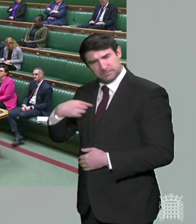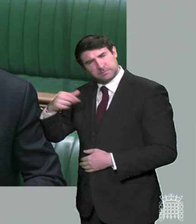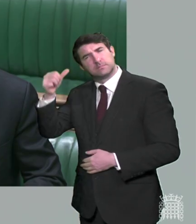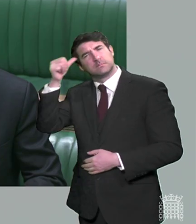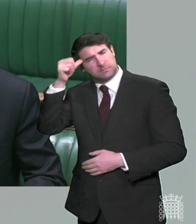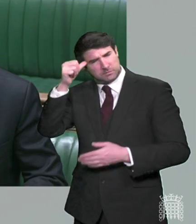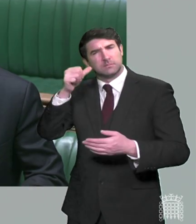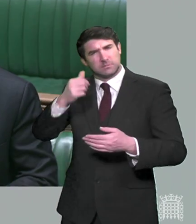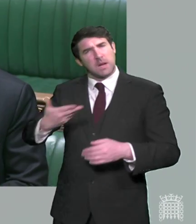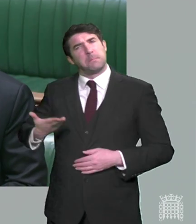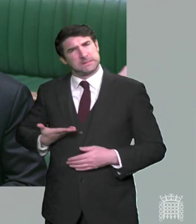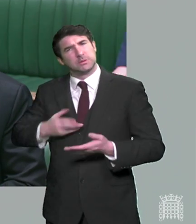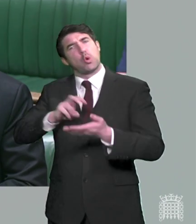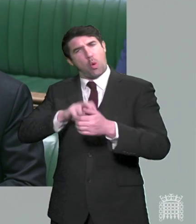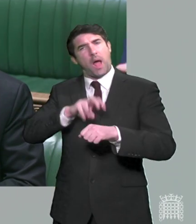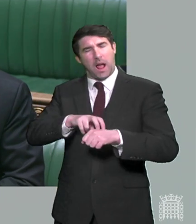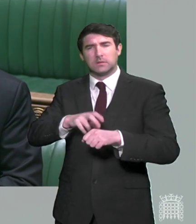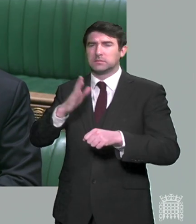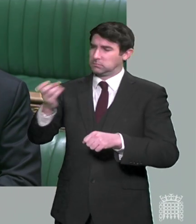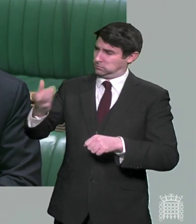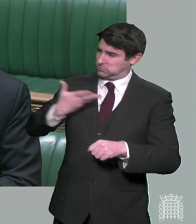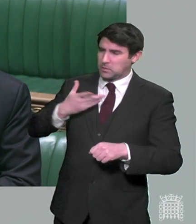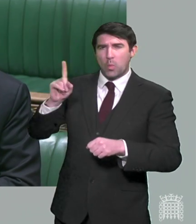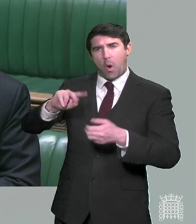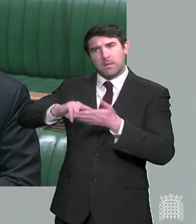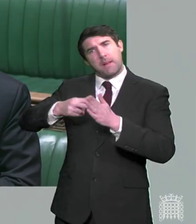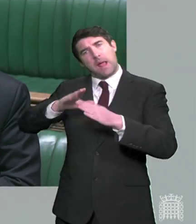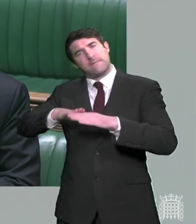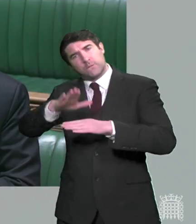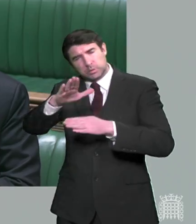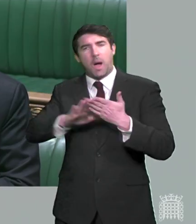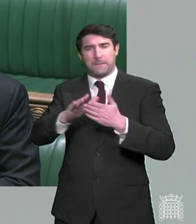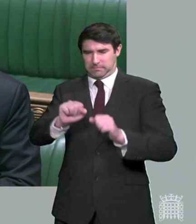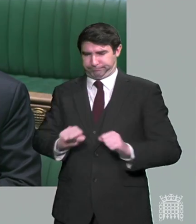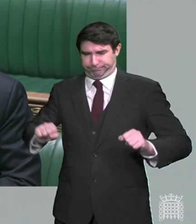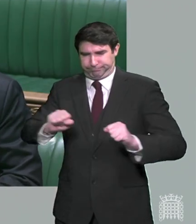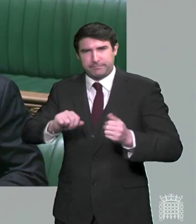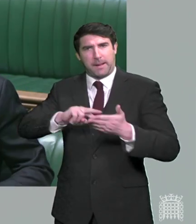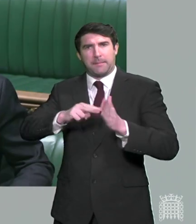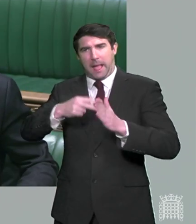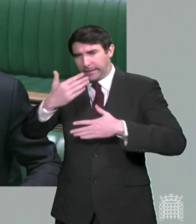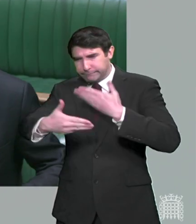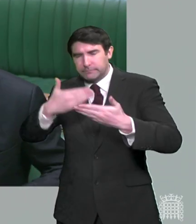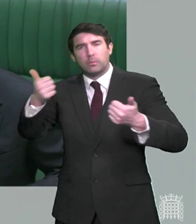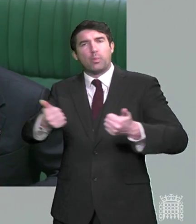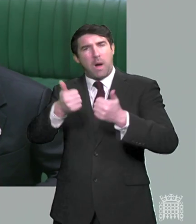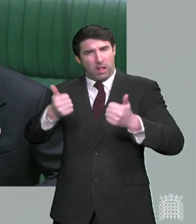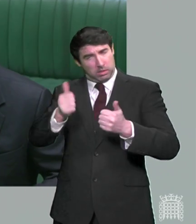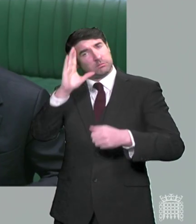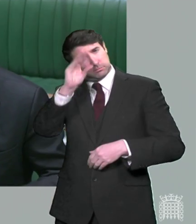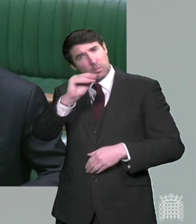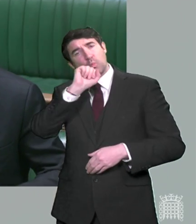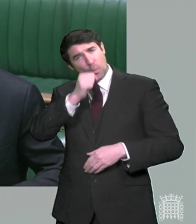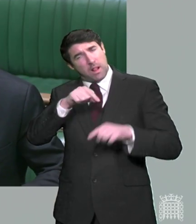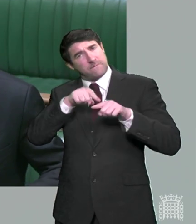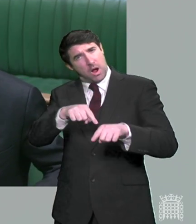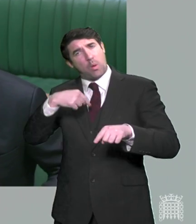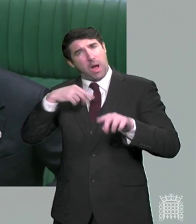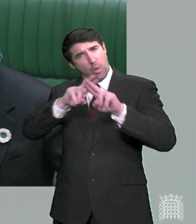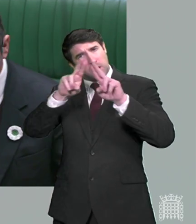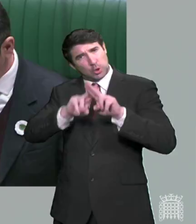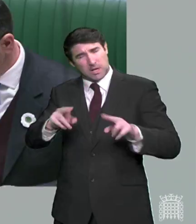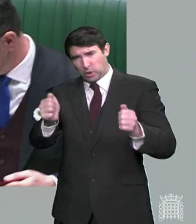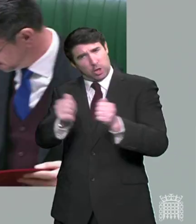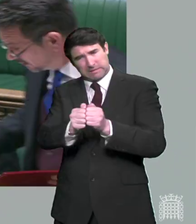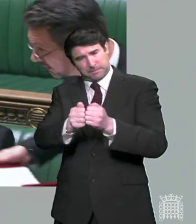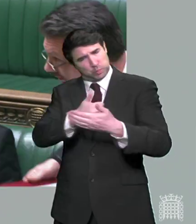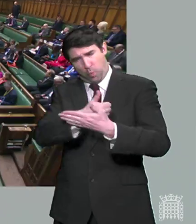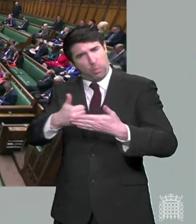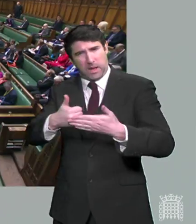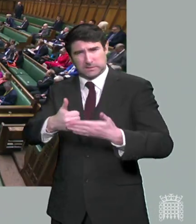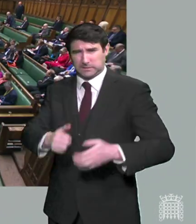The honourable Lady can be assured that we will ensure that we meet all our international obligations, including under the EU-UK trade and co-operation agreement, the protocol, and the withdrawal agreement.